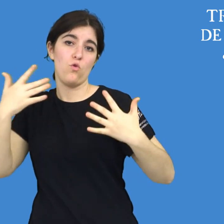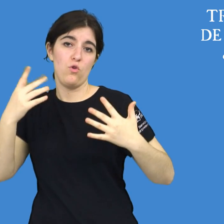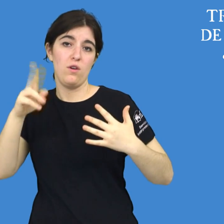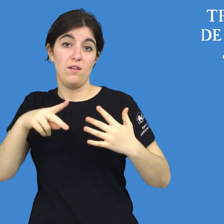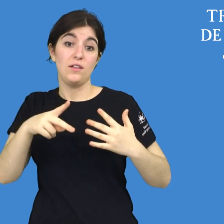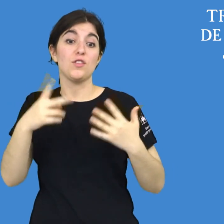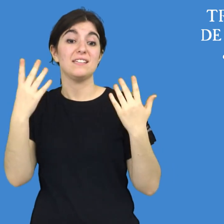verdad